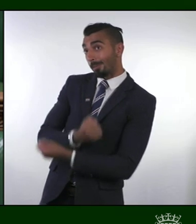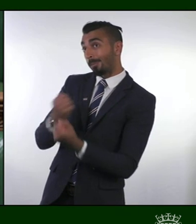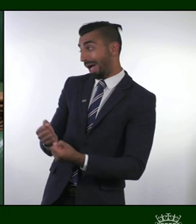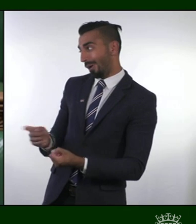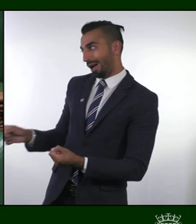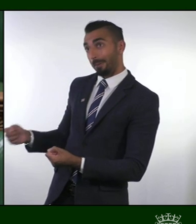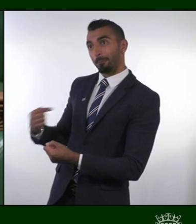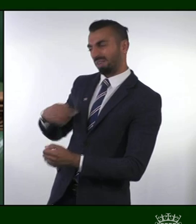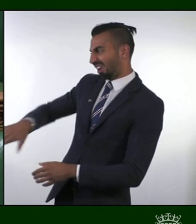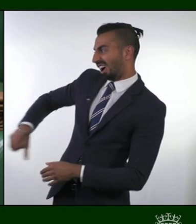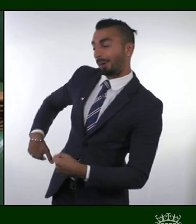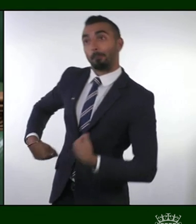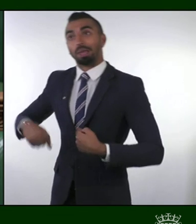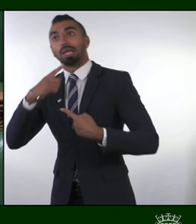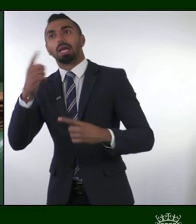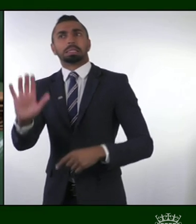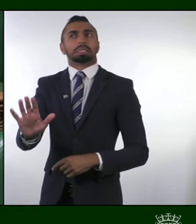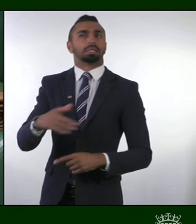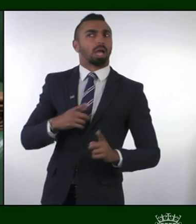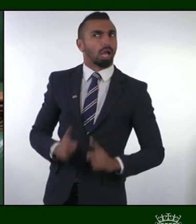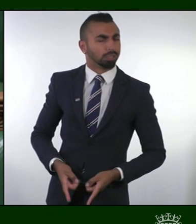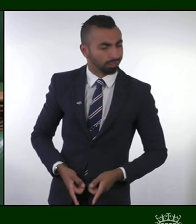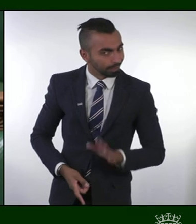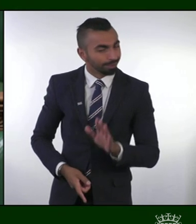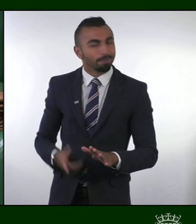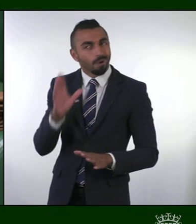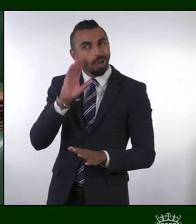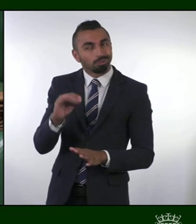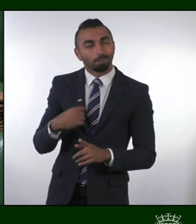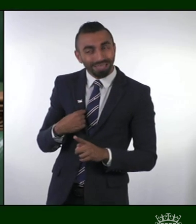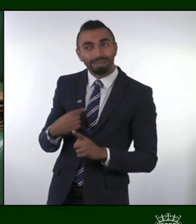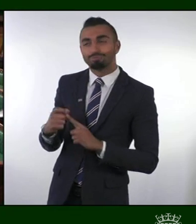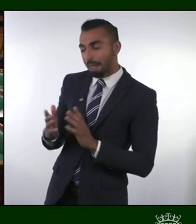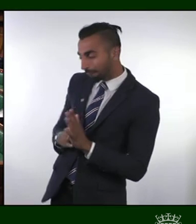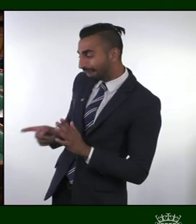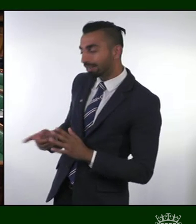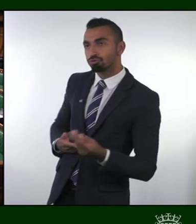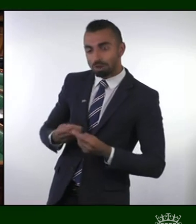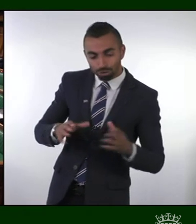The honourable Gentleman can rest assured that it is something that the Prime Minister and I—and, indeed, the Treasury—take very seriously.